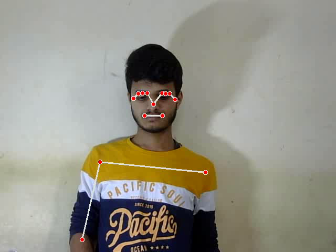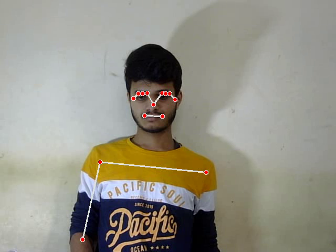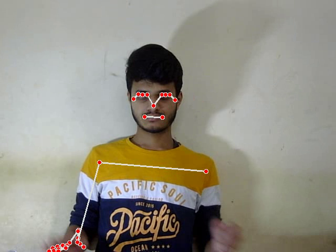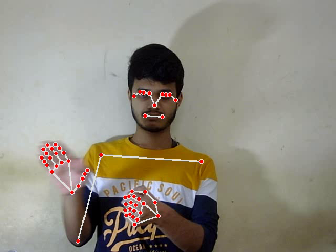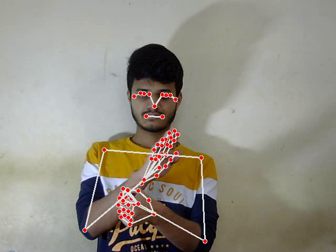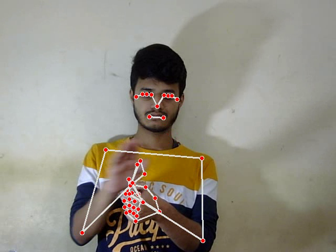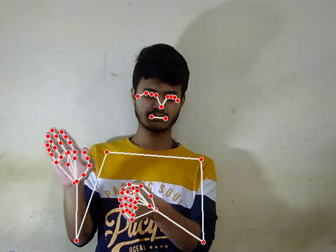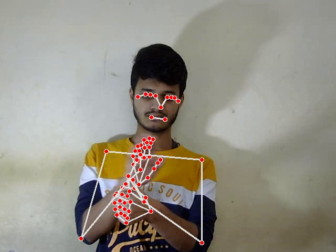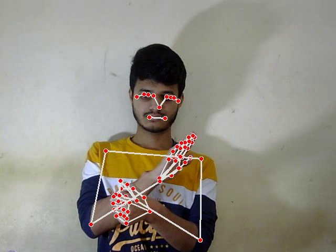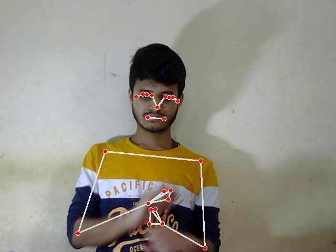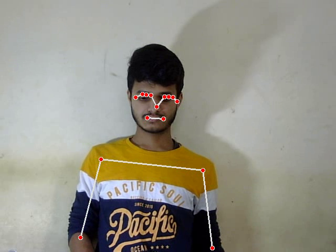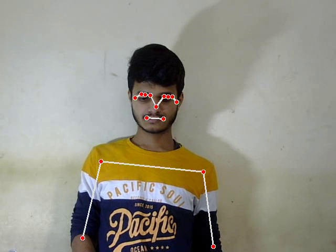busy